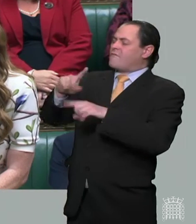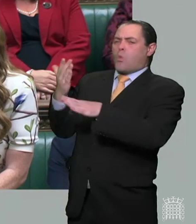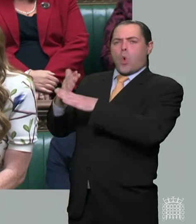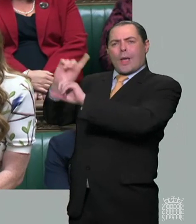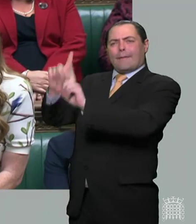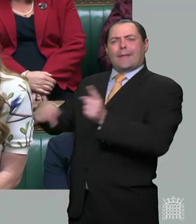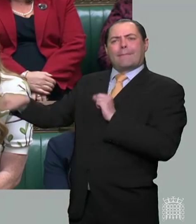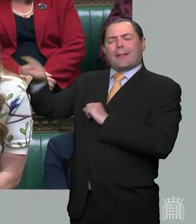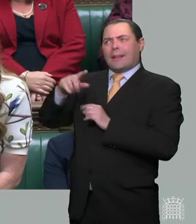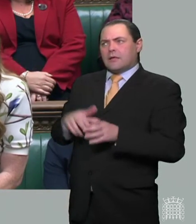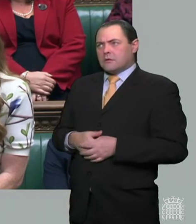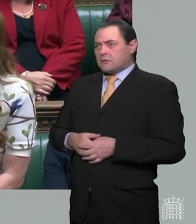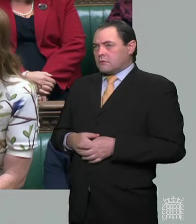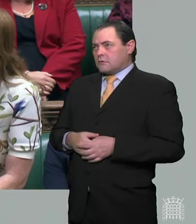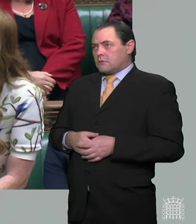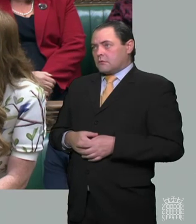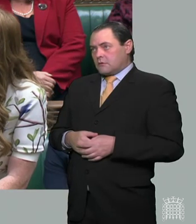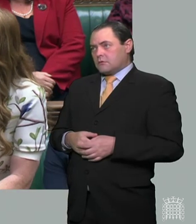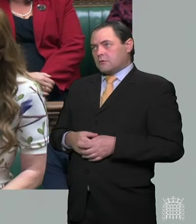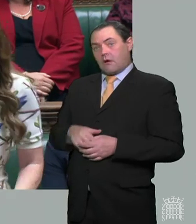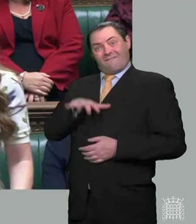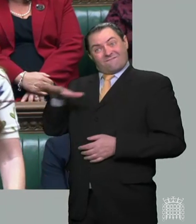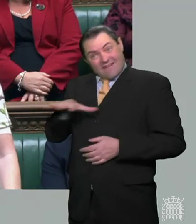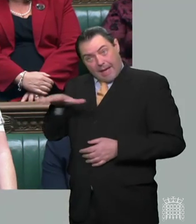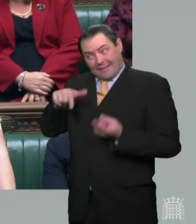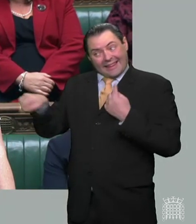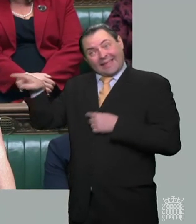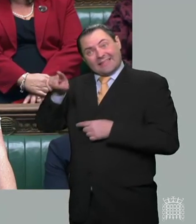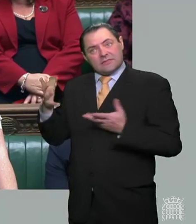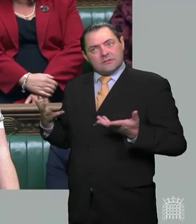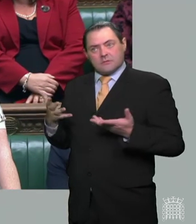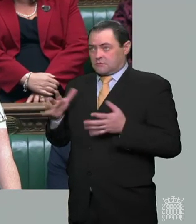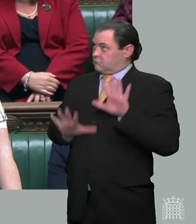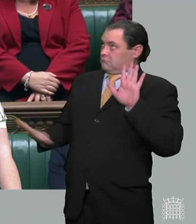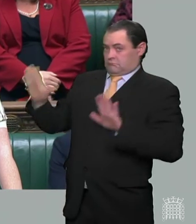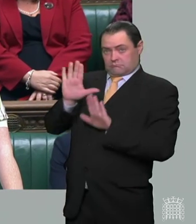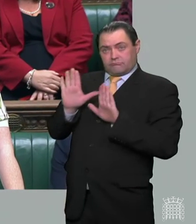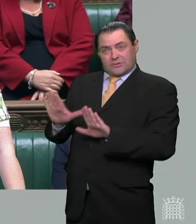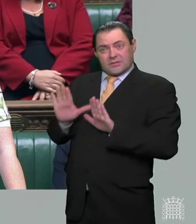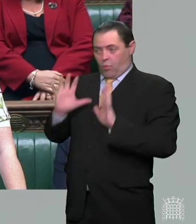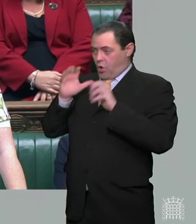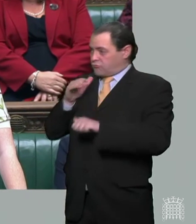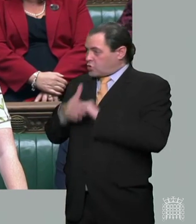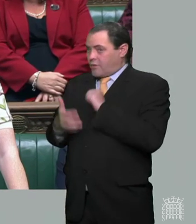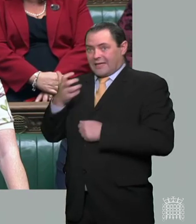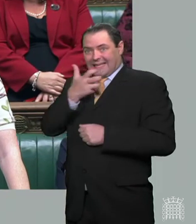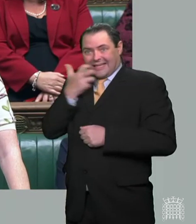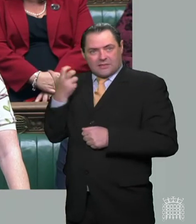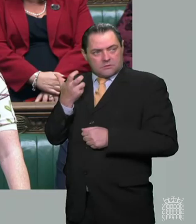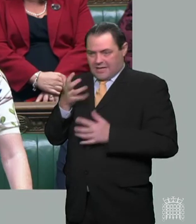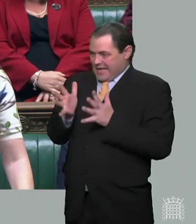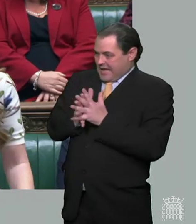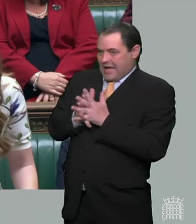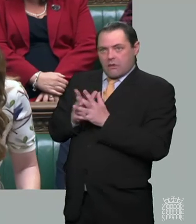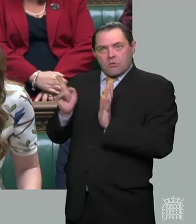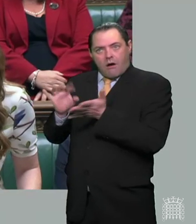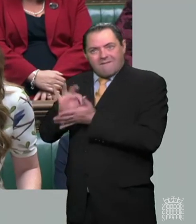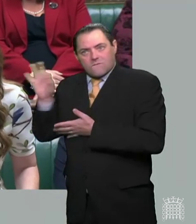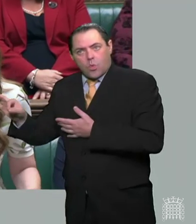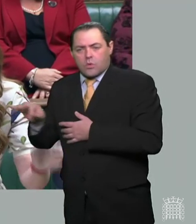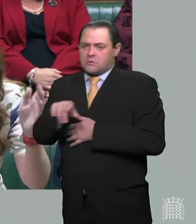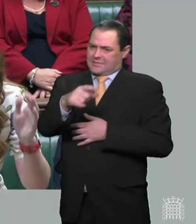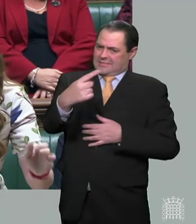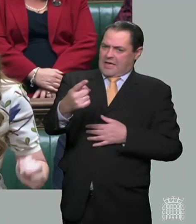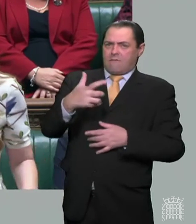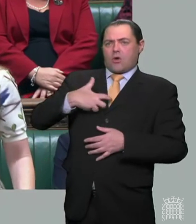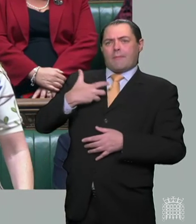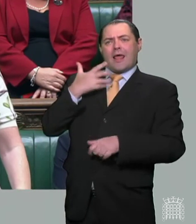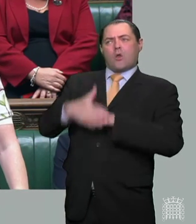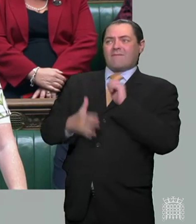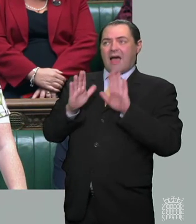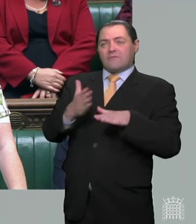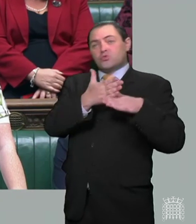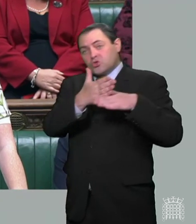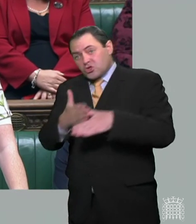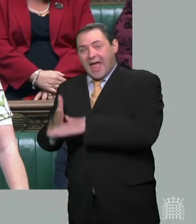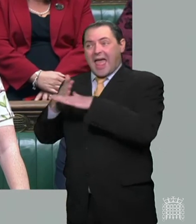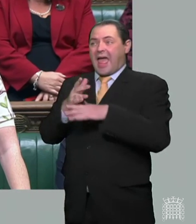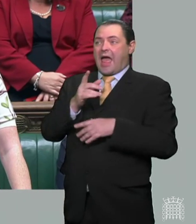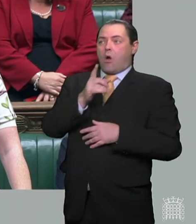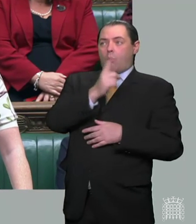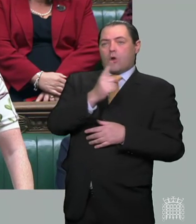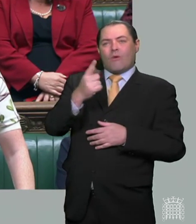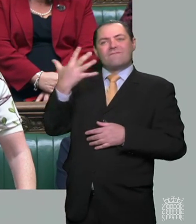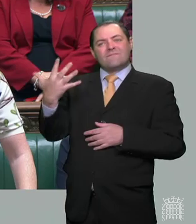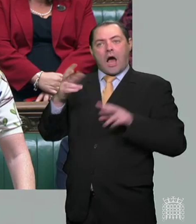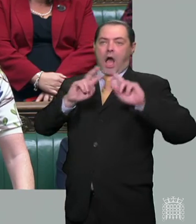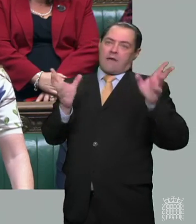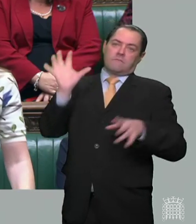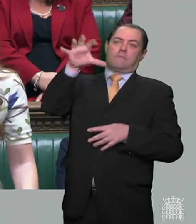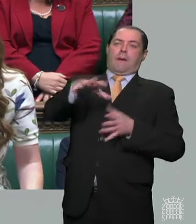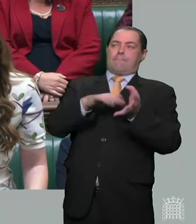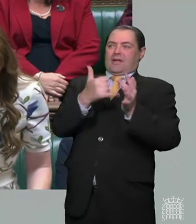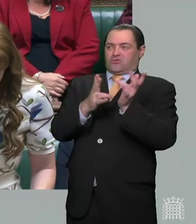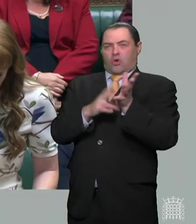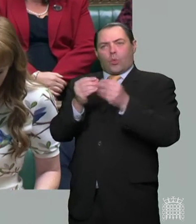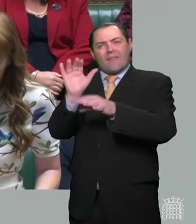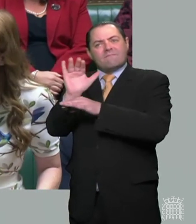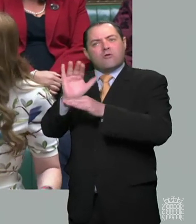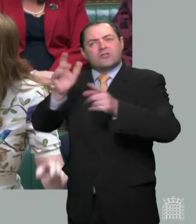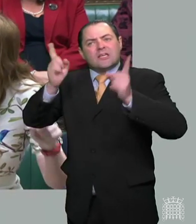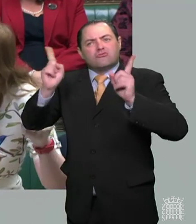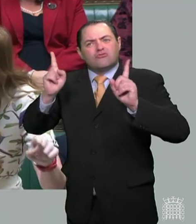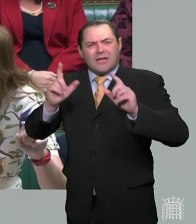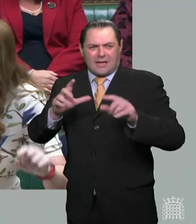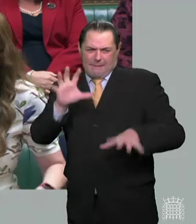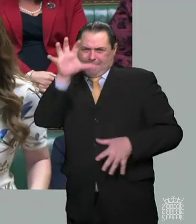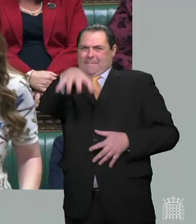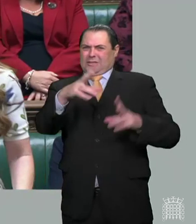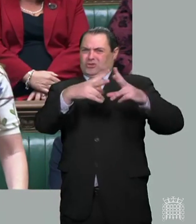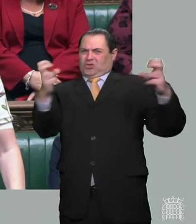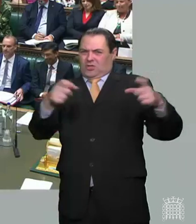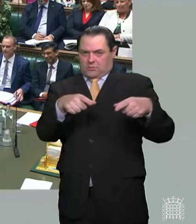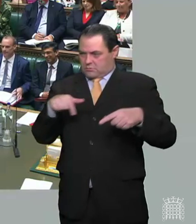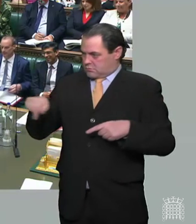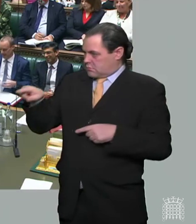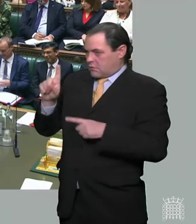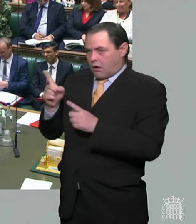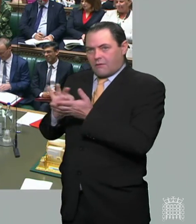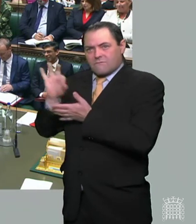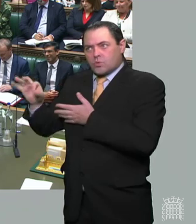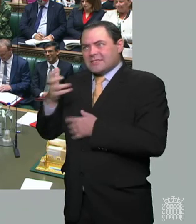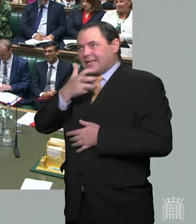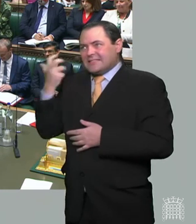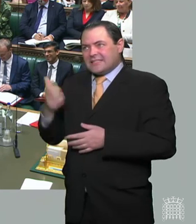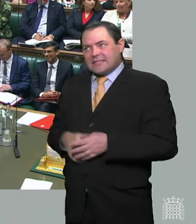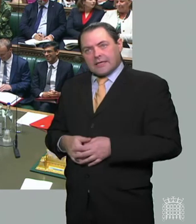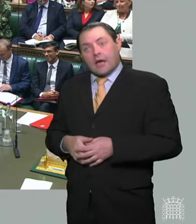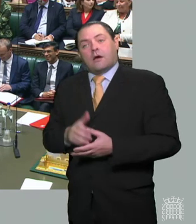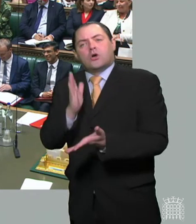Families across the country are worried about heating their homes, while the Deputy Prime Minister is complaining about having to share his 115-room taxpayer-funded mansion with the Foreign Secretary—the truth